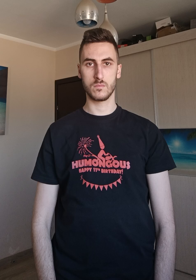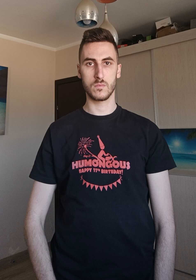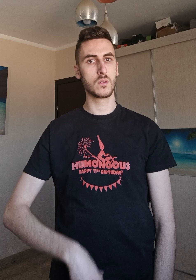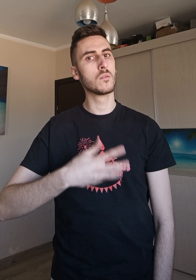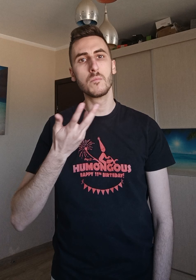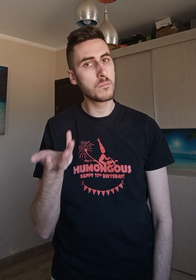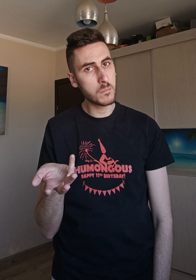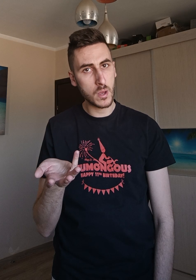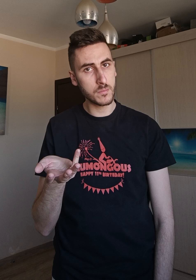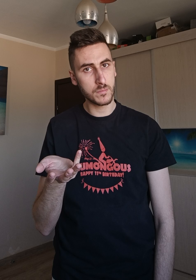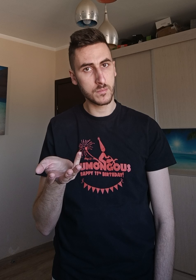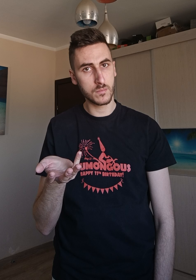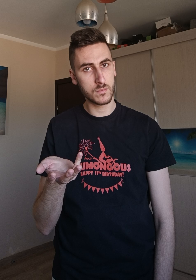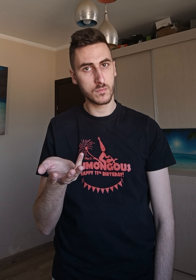מה